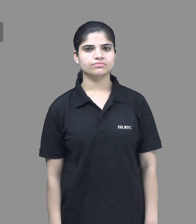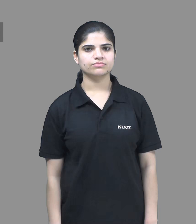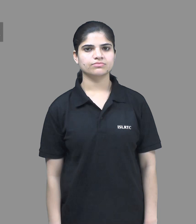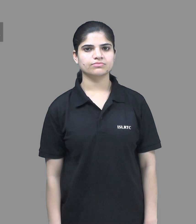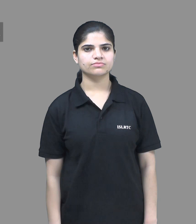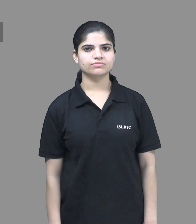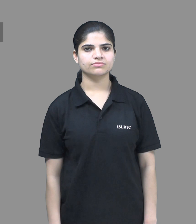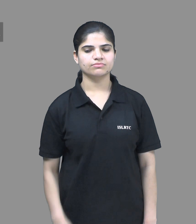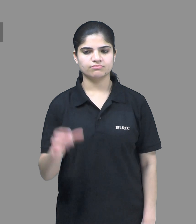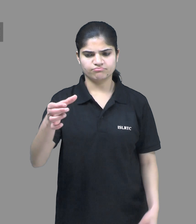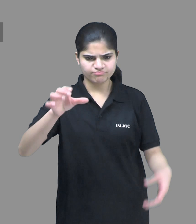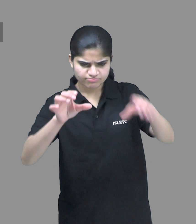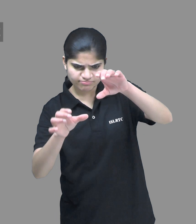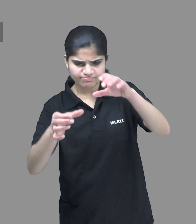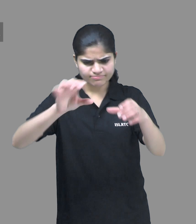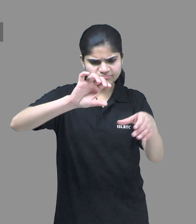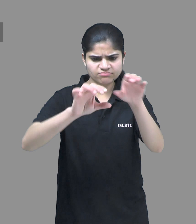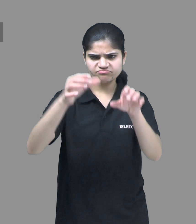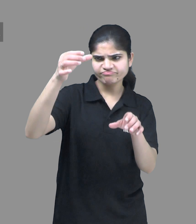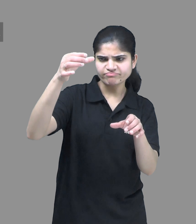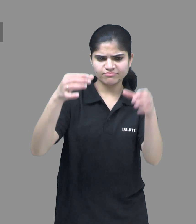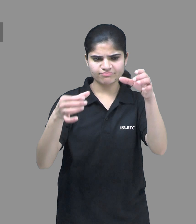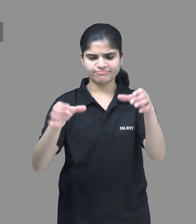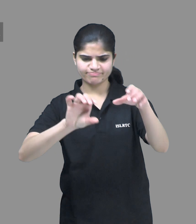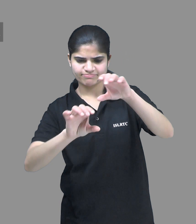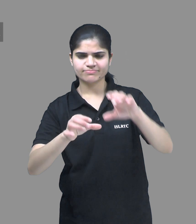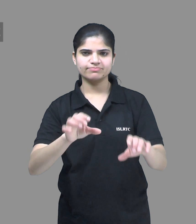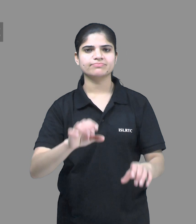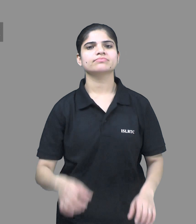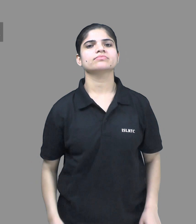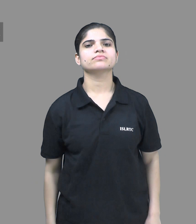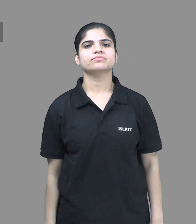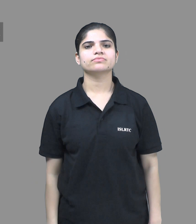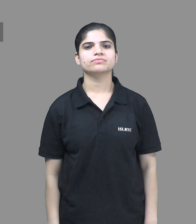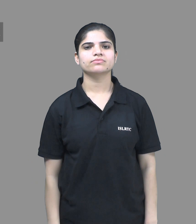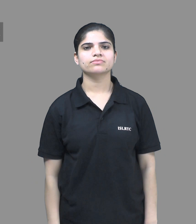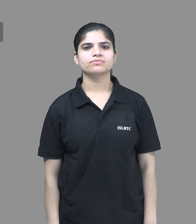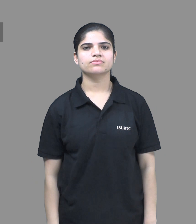Experiment